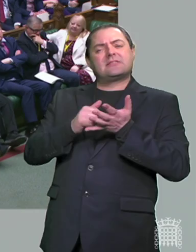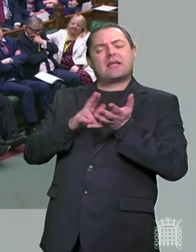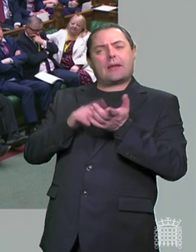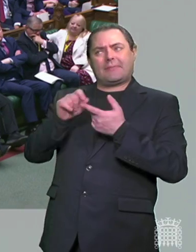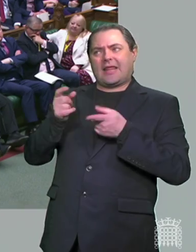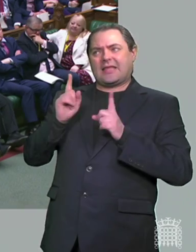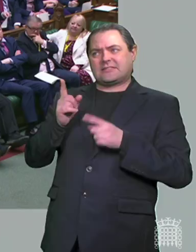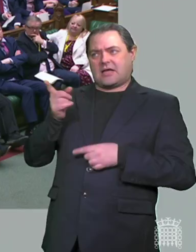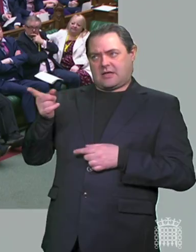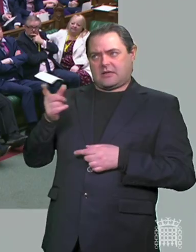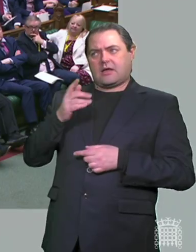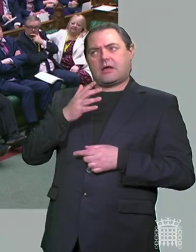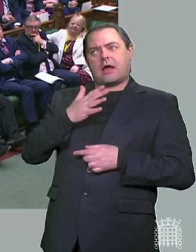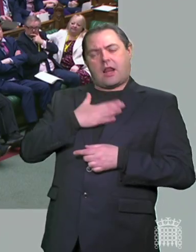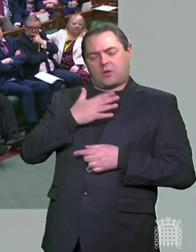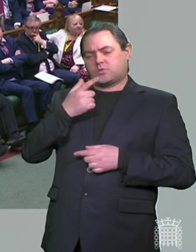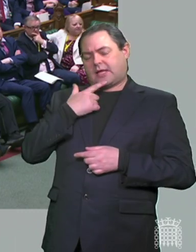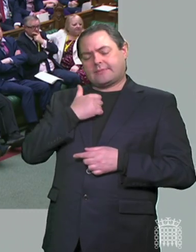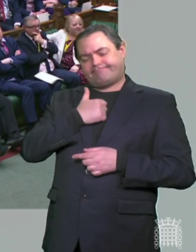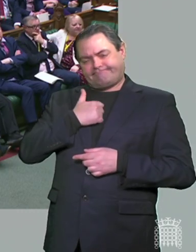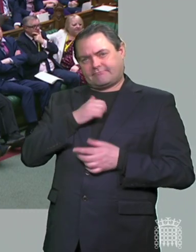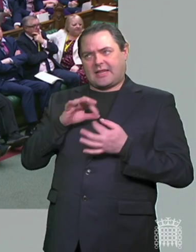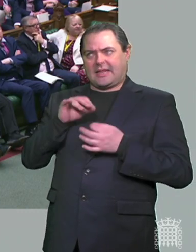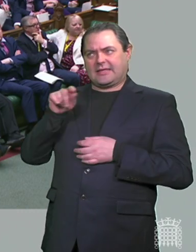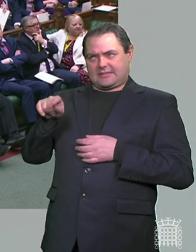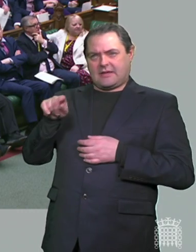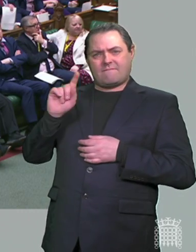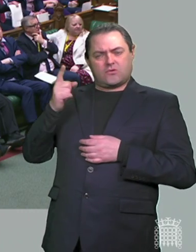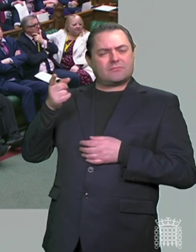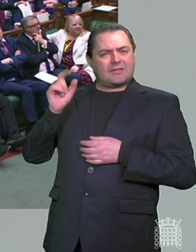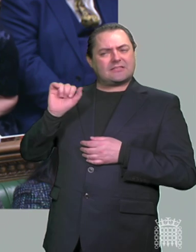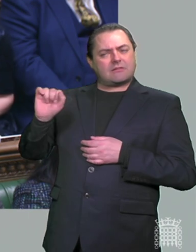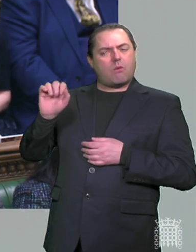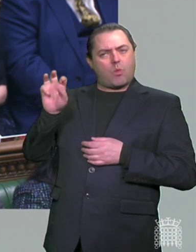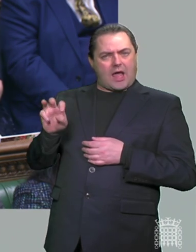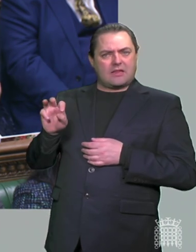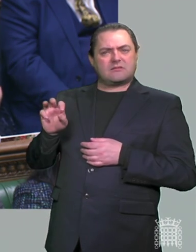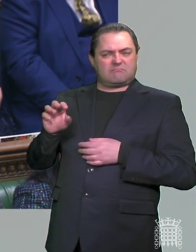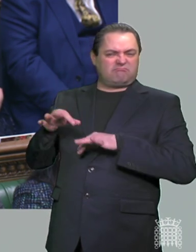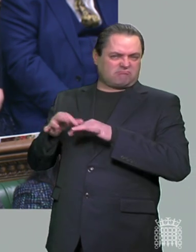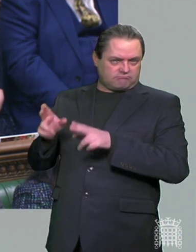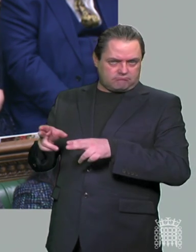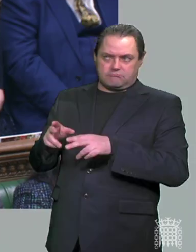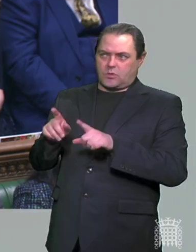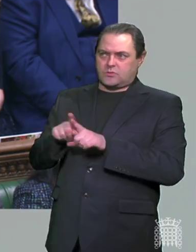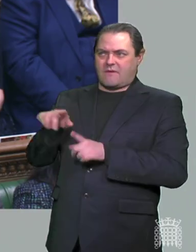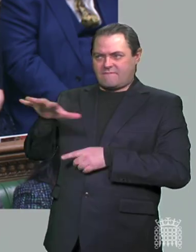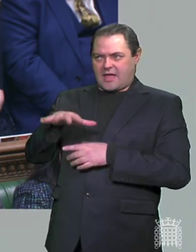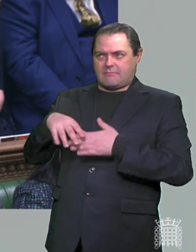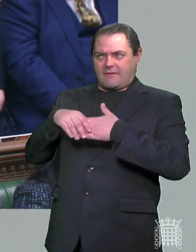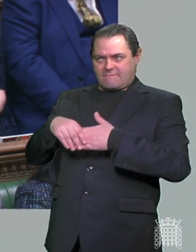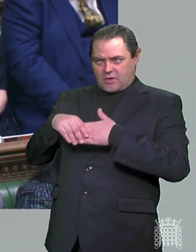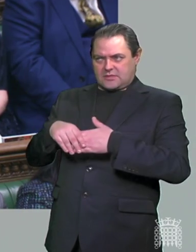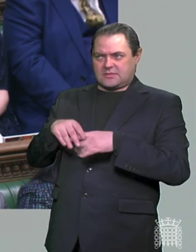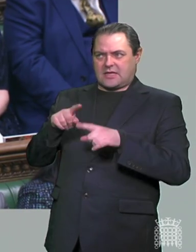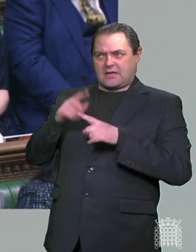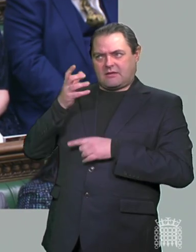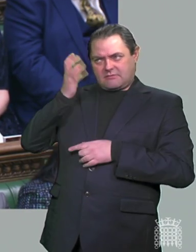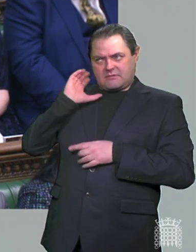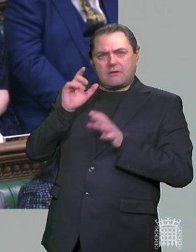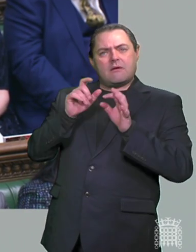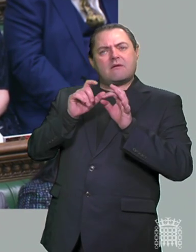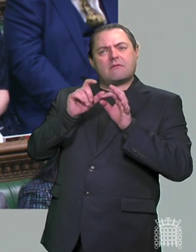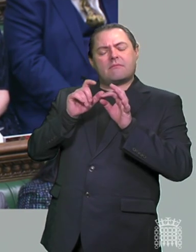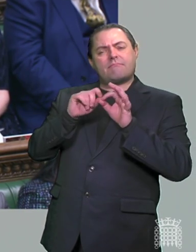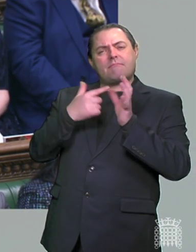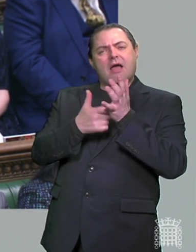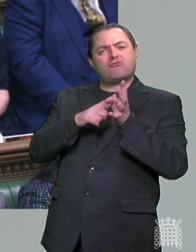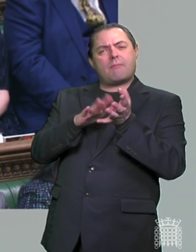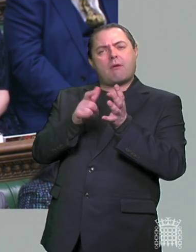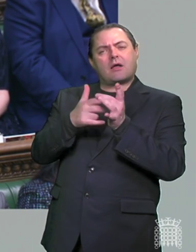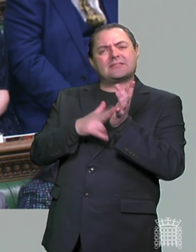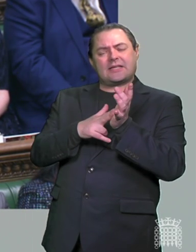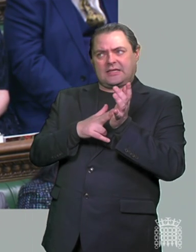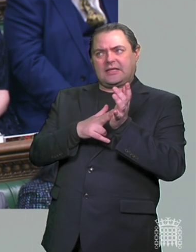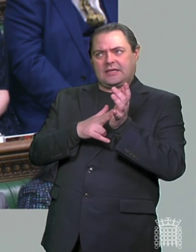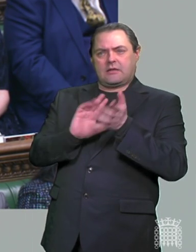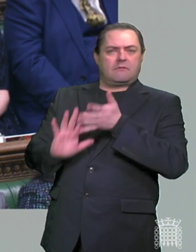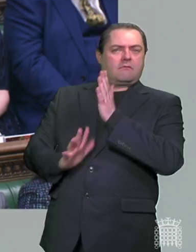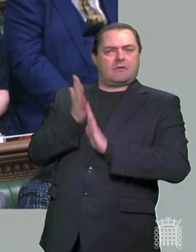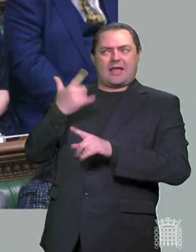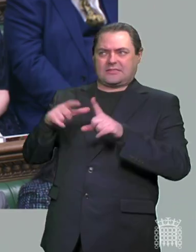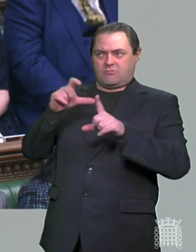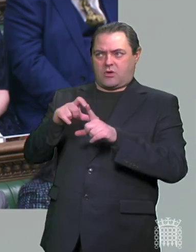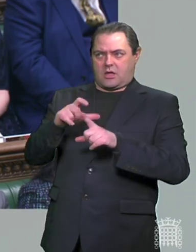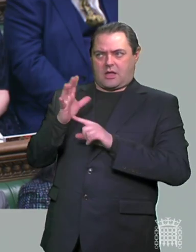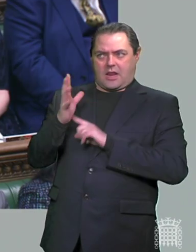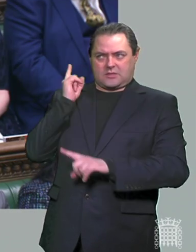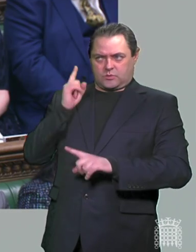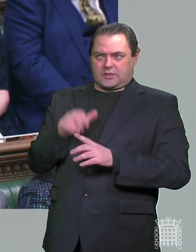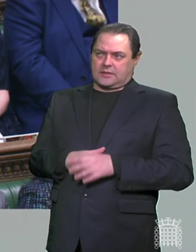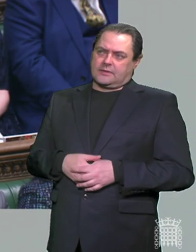I would like to pass on my condolences and those of my party to the First Minister of Wales, and also to the family, friends and colleagues of firefighter Barry Martin, who so sadly lost his life following the blaze in Edinburgh last week.